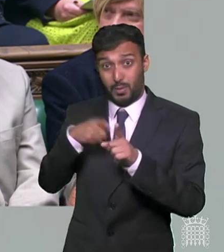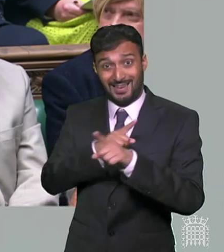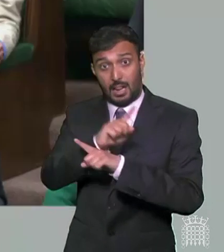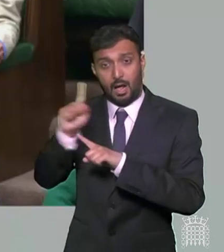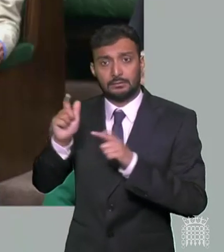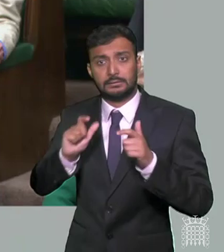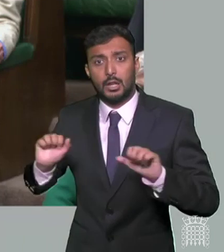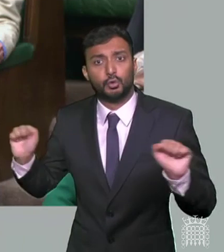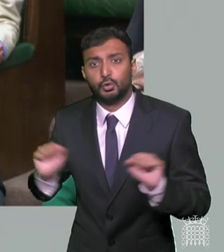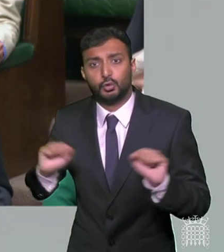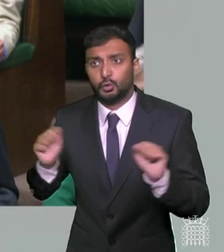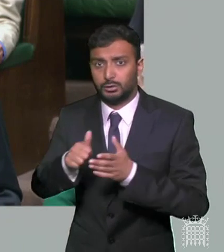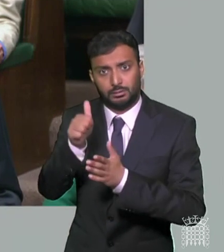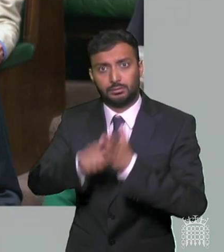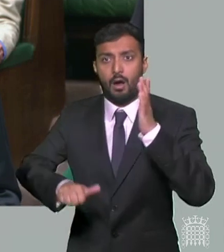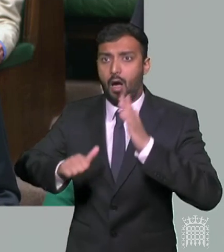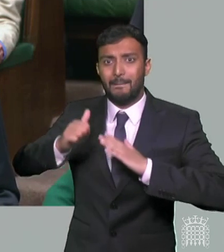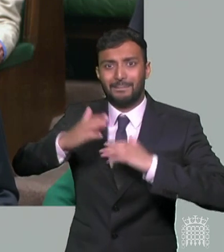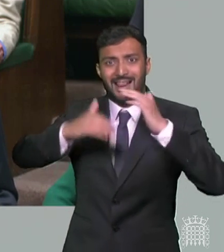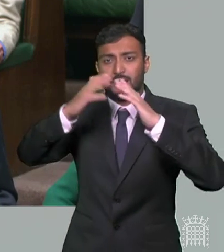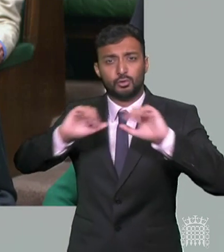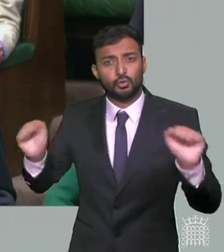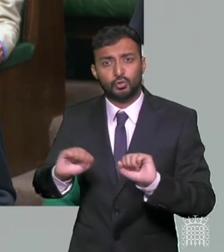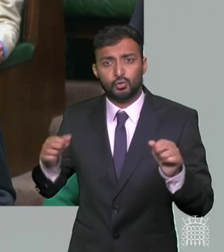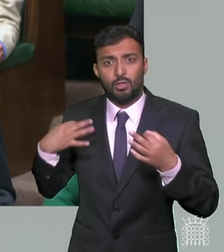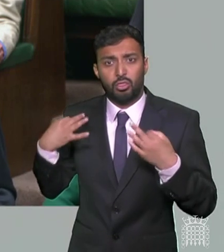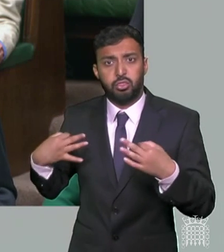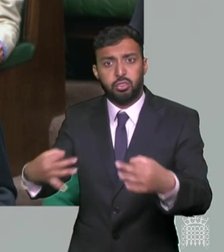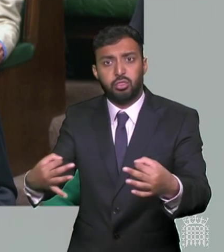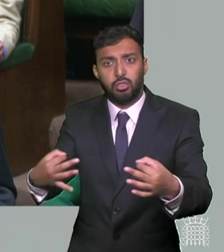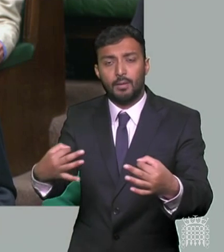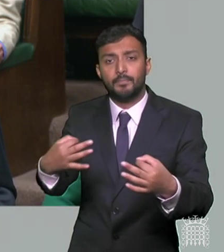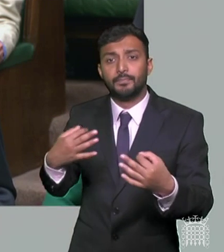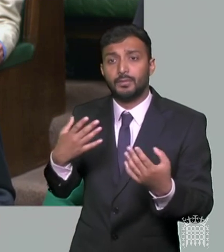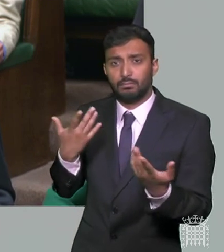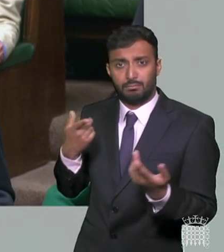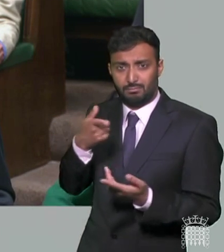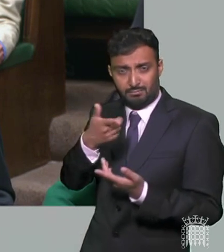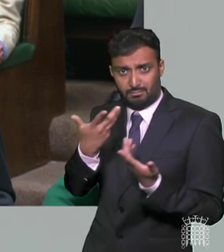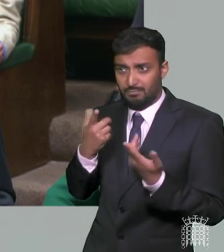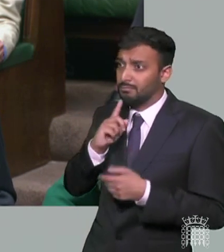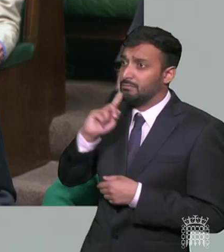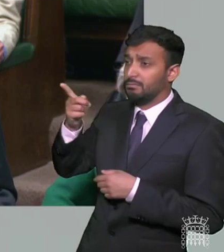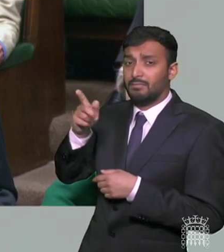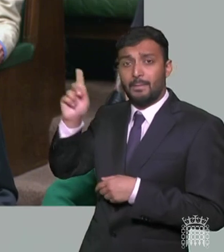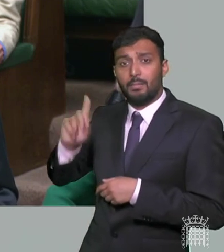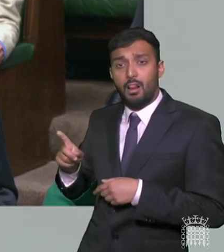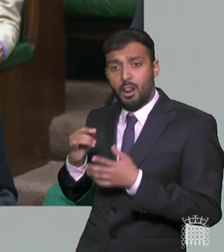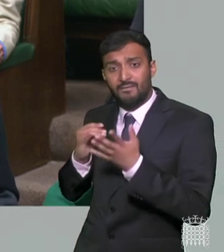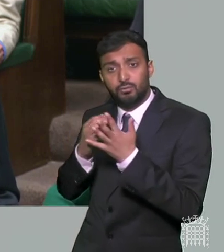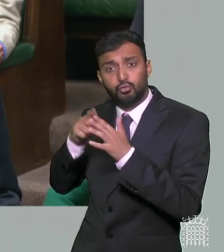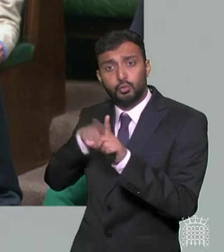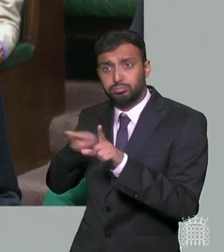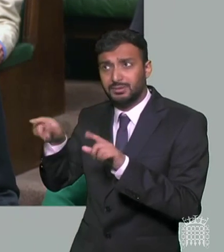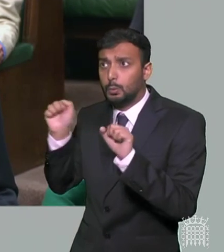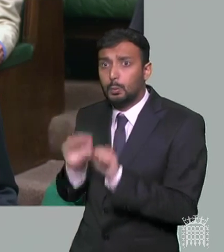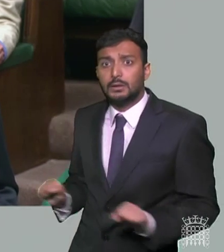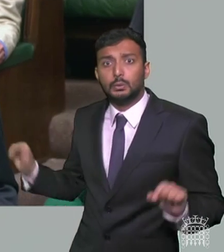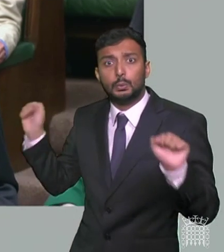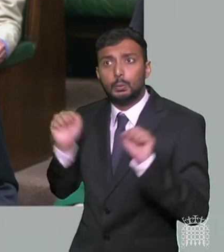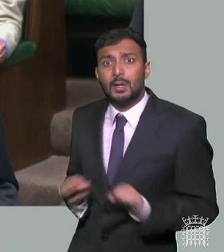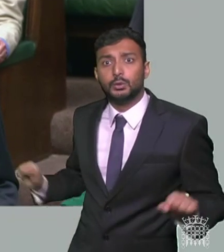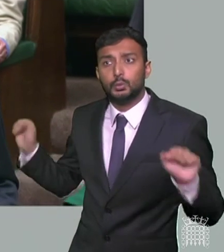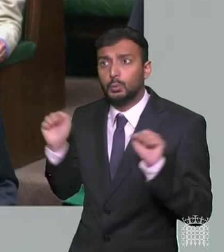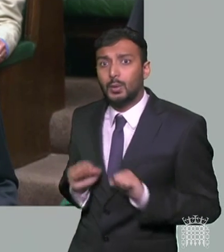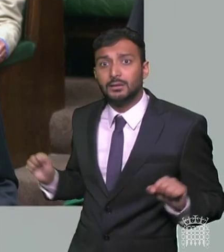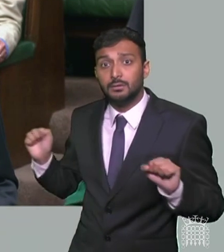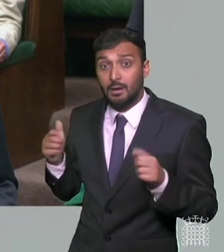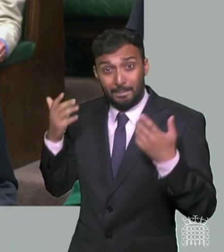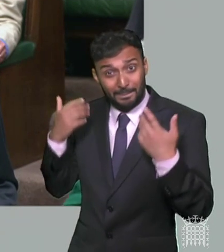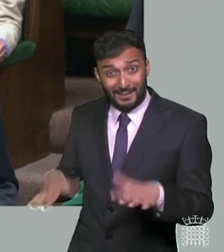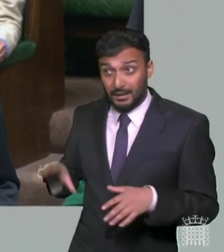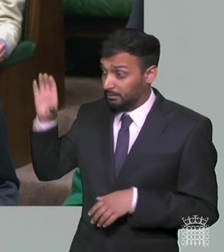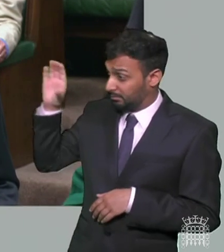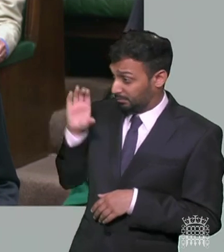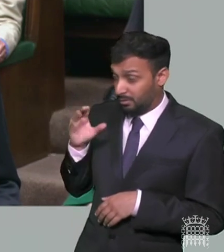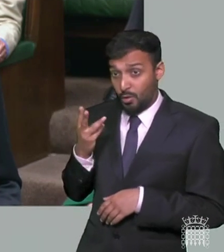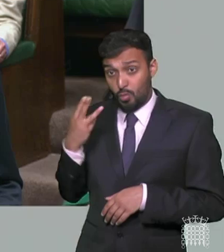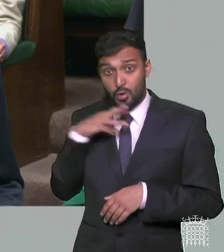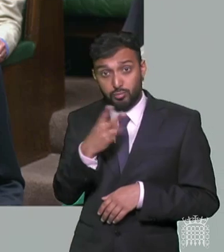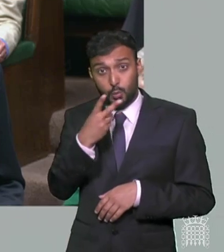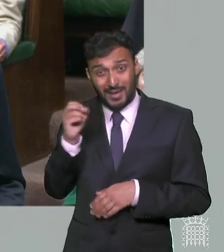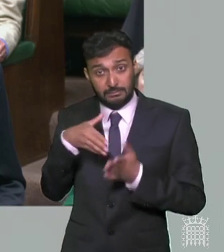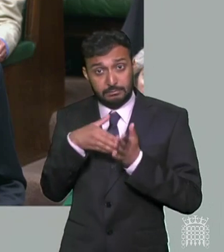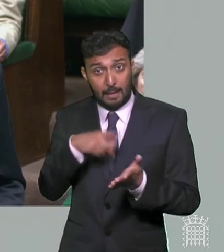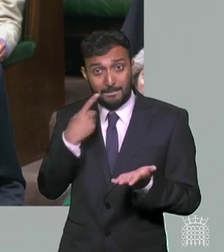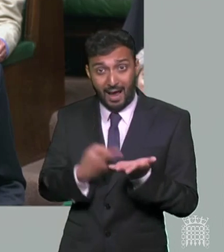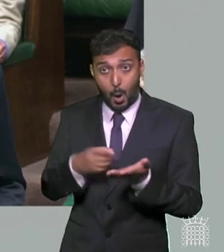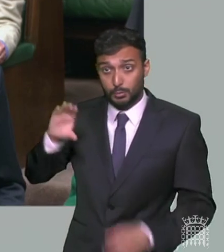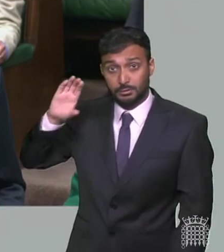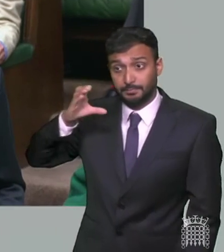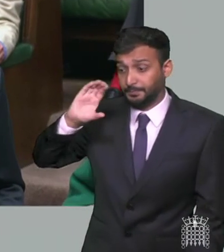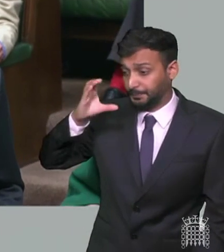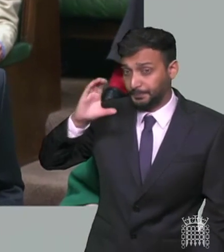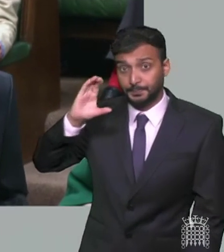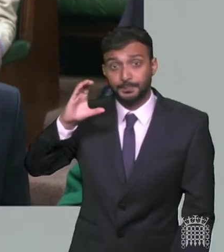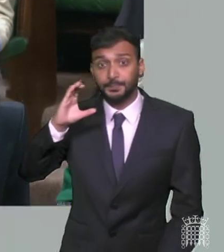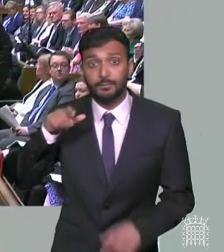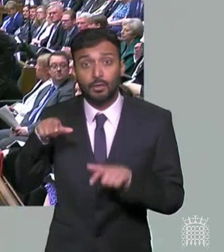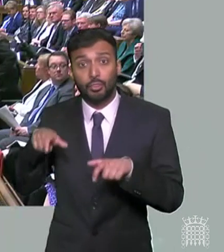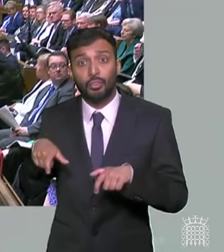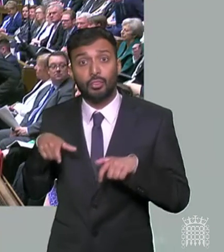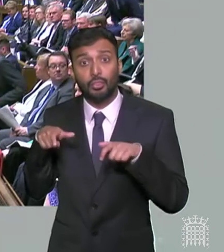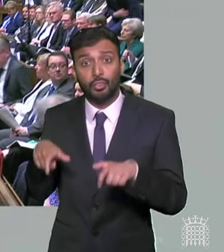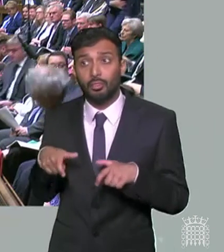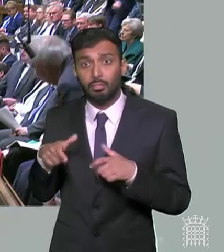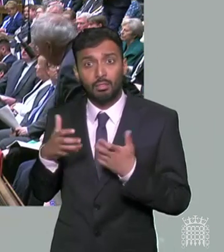What message can the Deputy Prime Minister give to the people of Shrewsbury as to how the Government can intervene to break the gridlock and finally allow the £312 million that we secured to be used to benefit the people of Shropshire and mid-Wales?